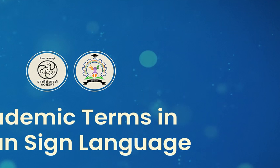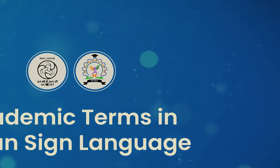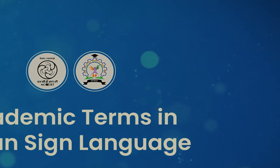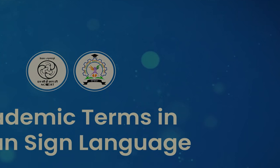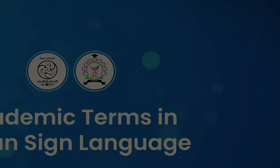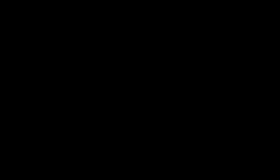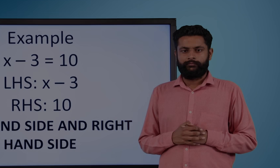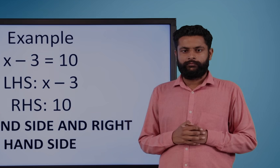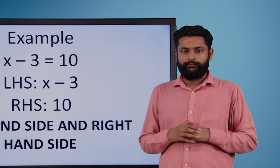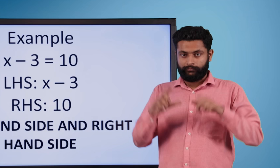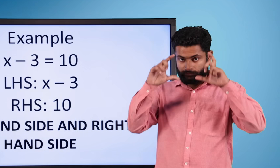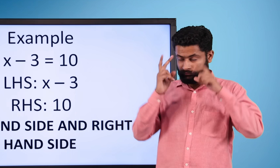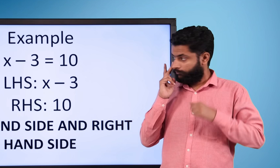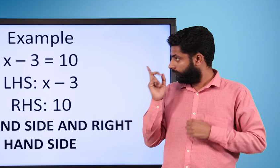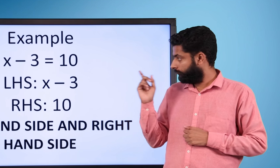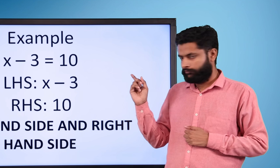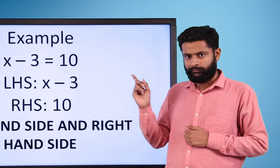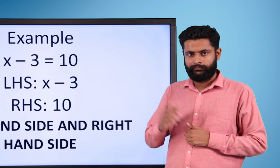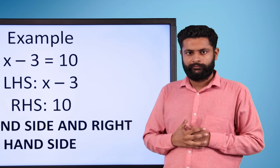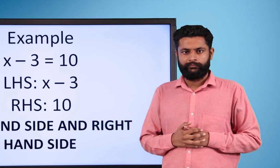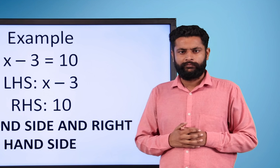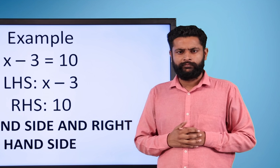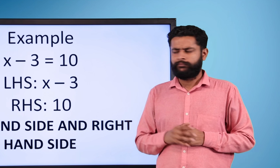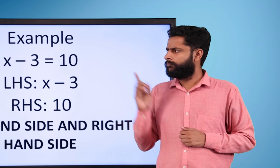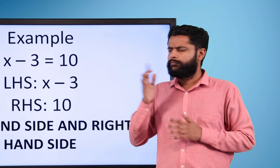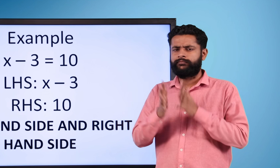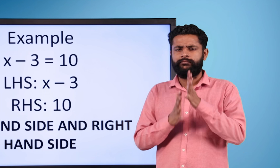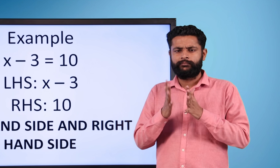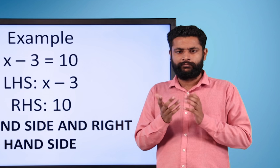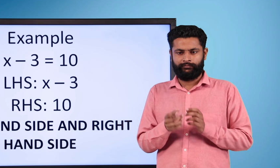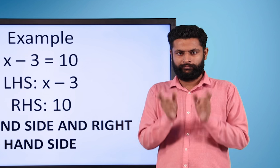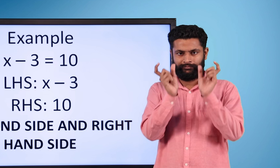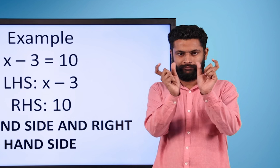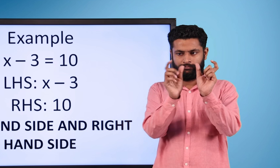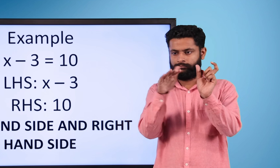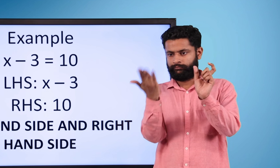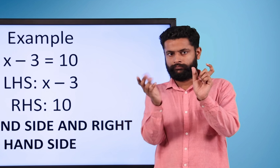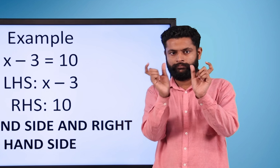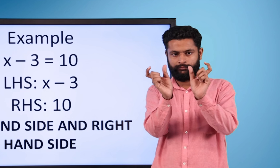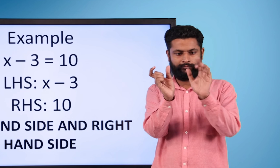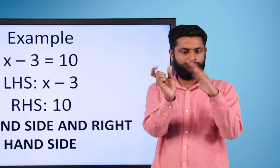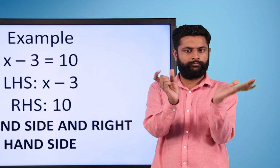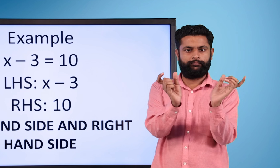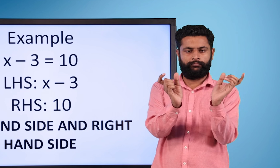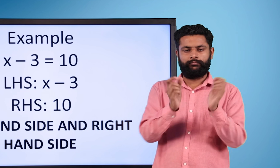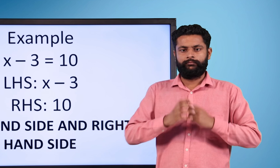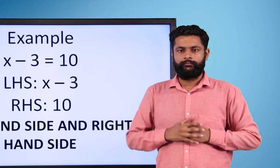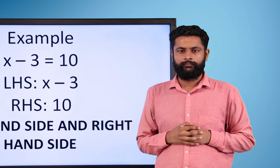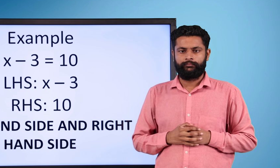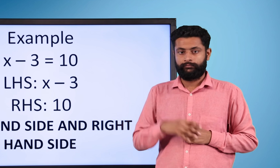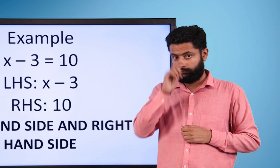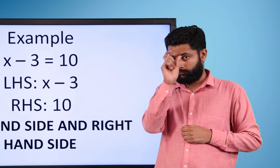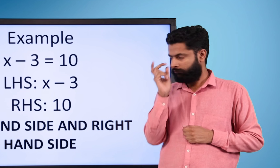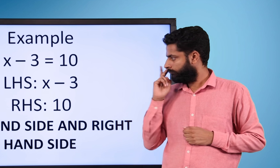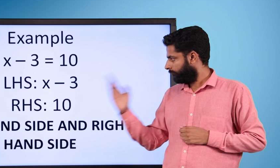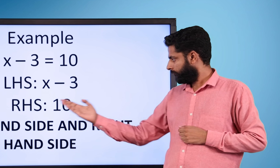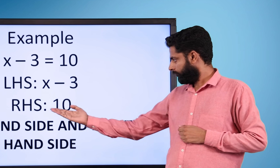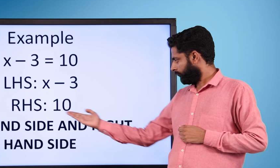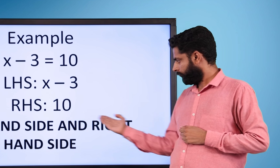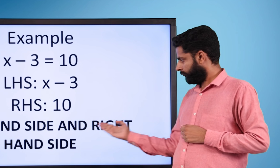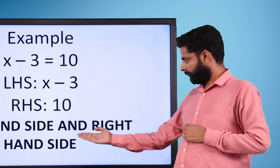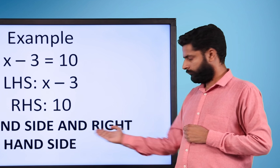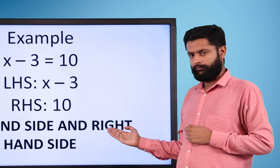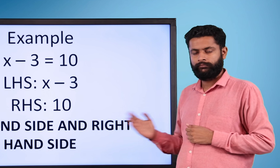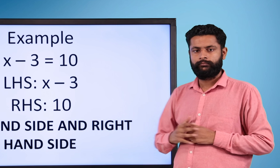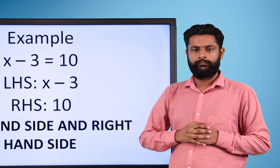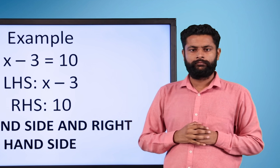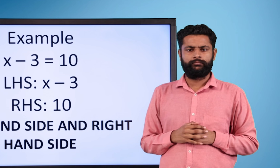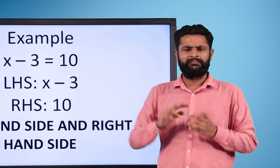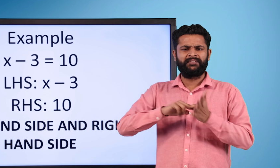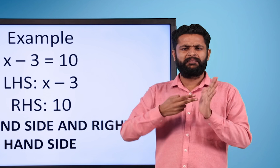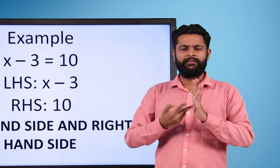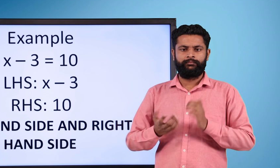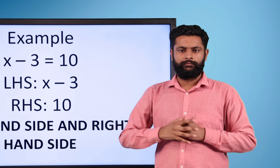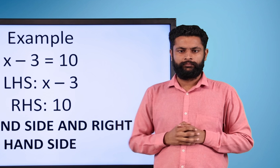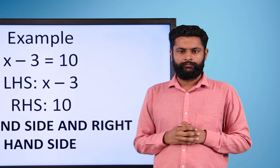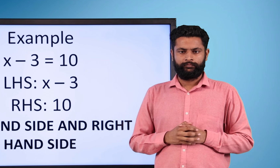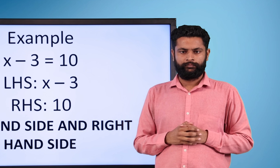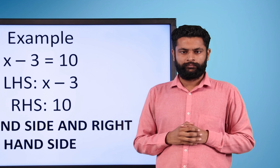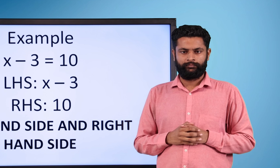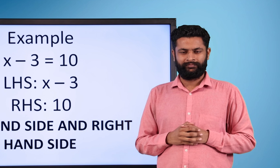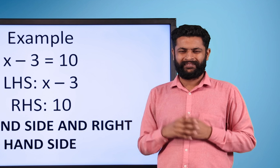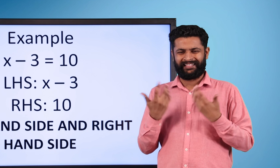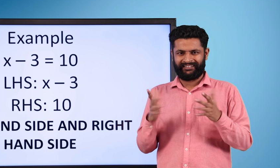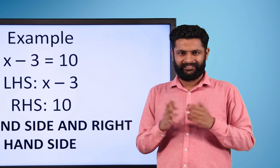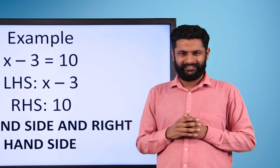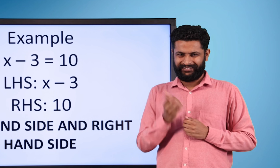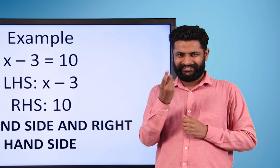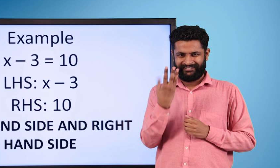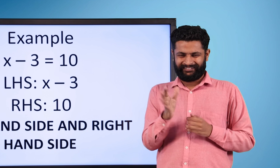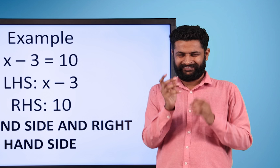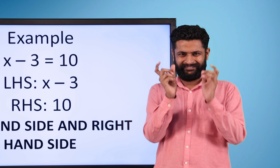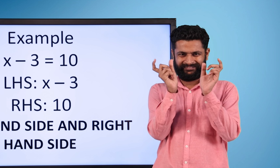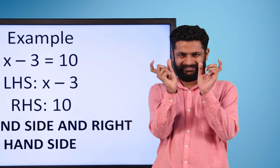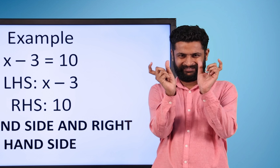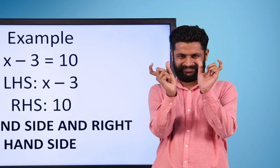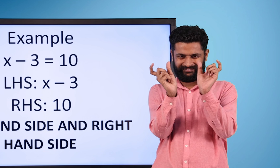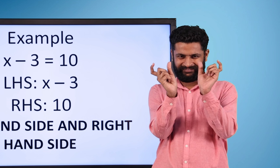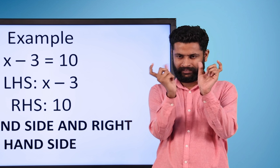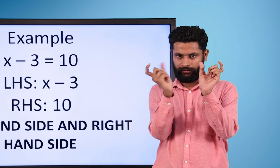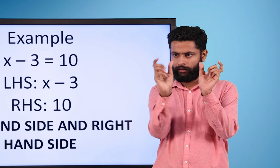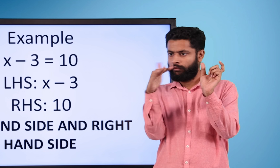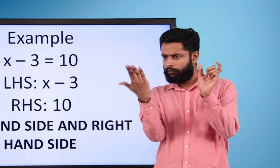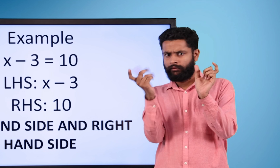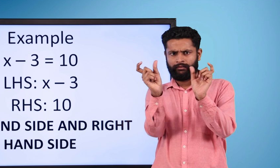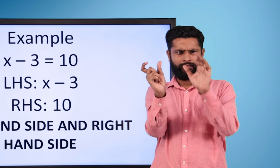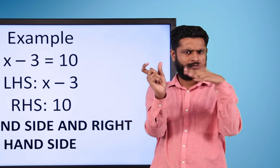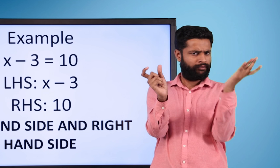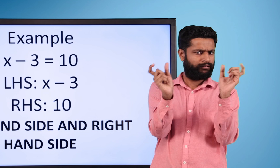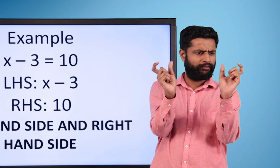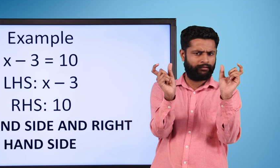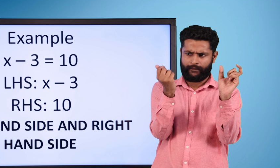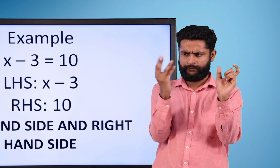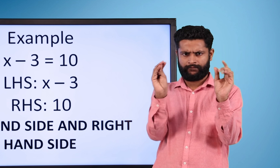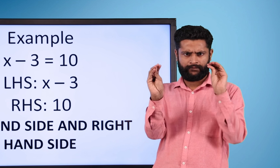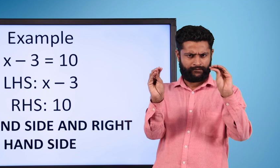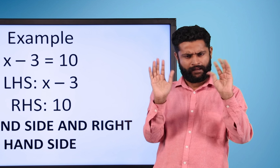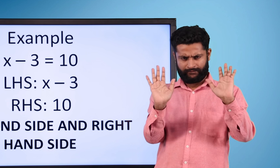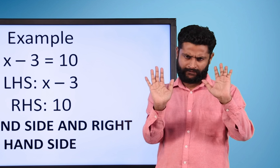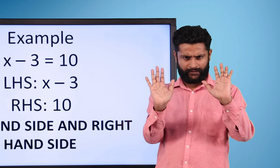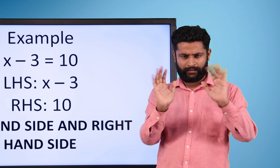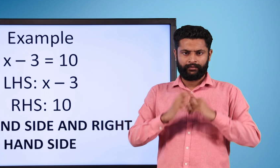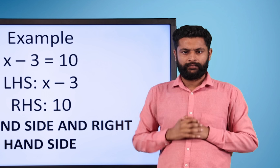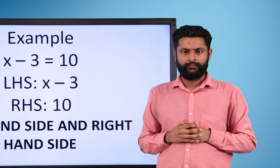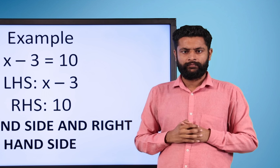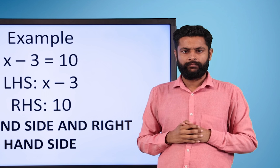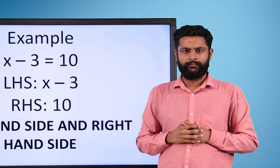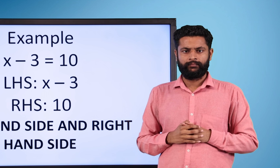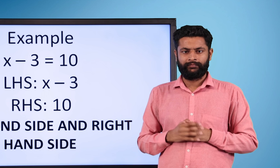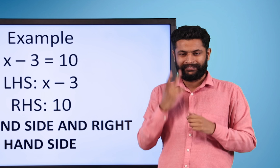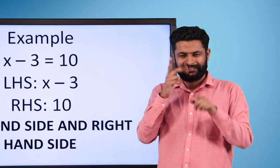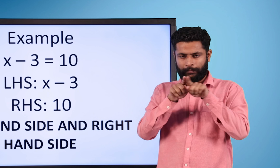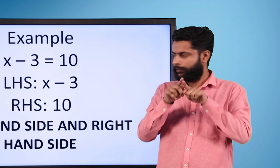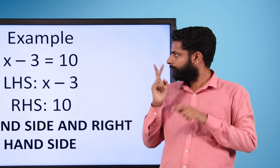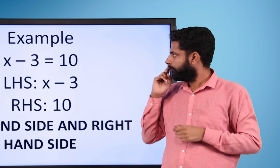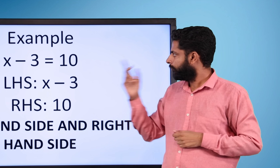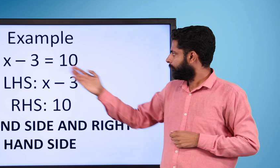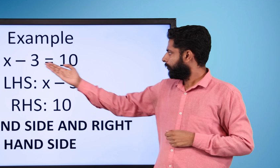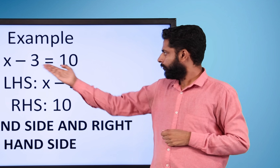Left Hand Side and Right Hand Side (LHS and RHS) This sign means left hand side and this means right hand side of an equation. Between them is the equal (=) sign. For example,